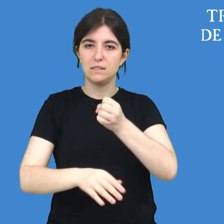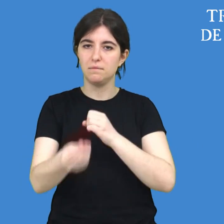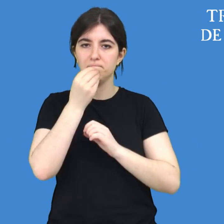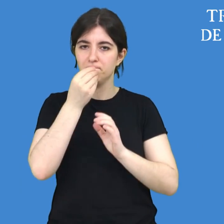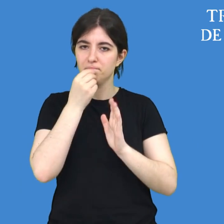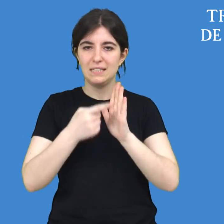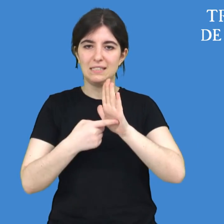comer